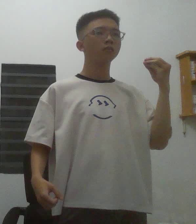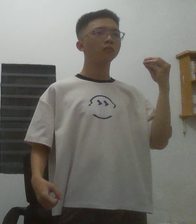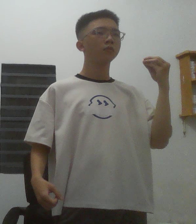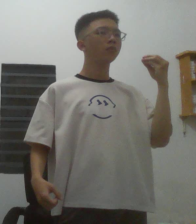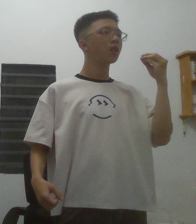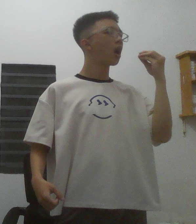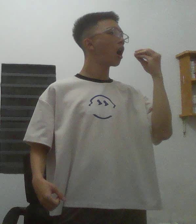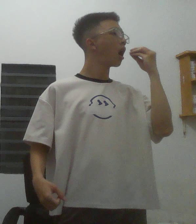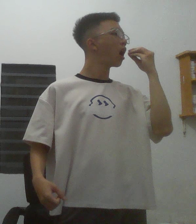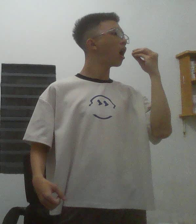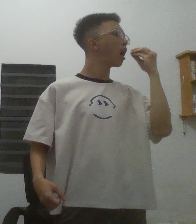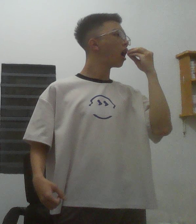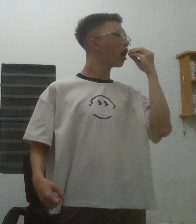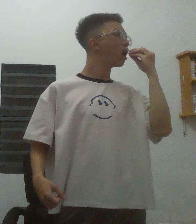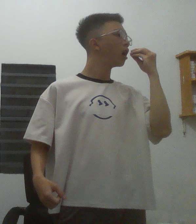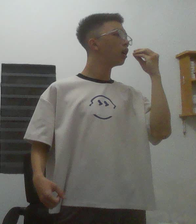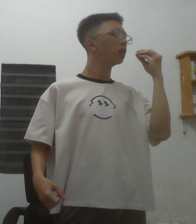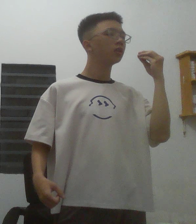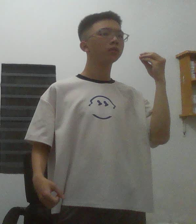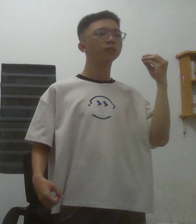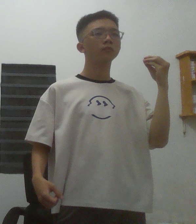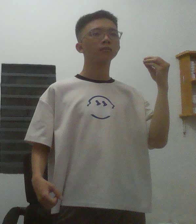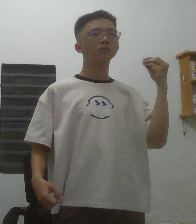an